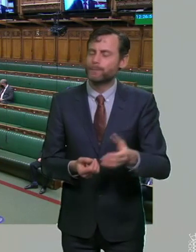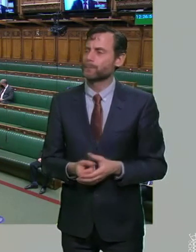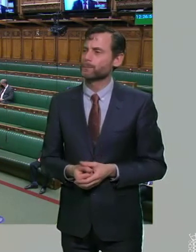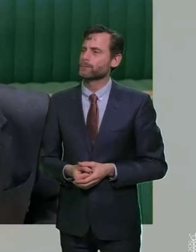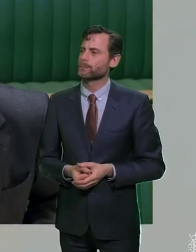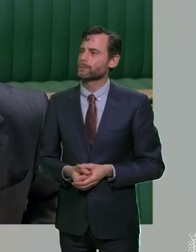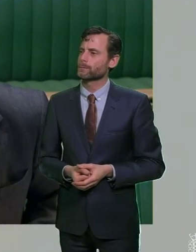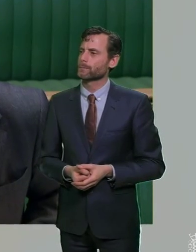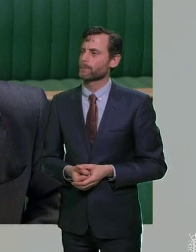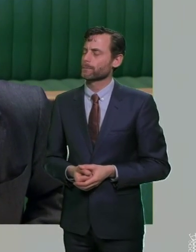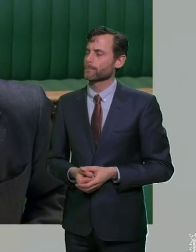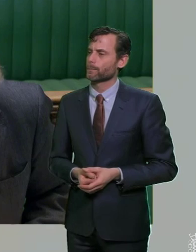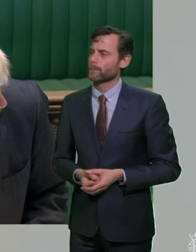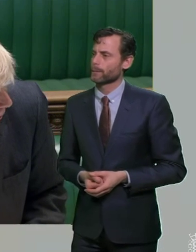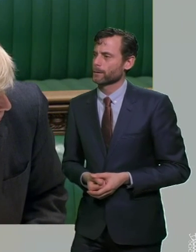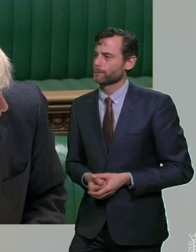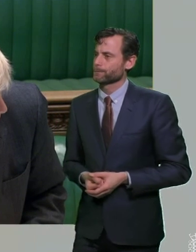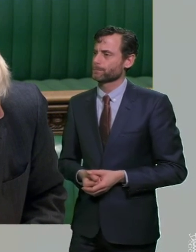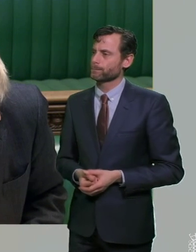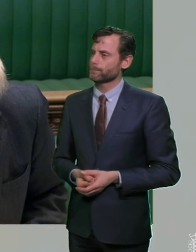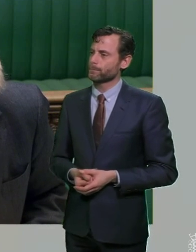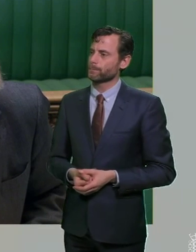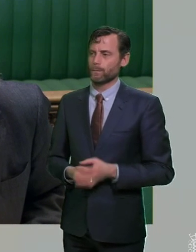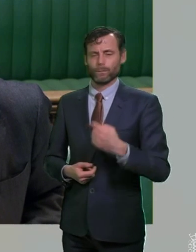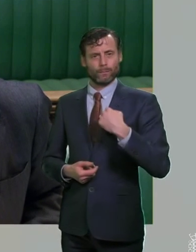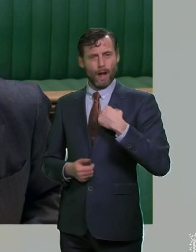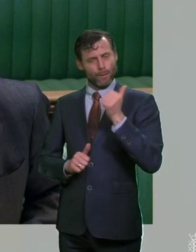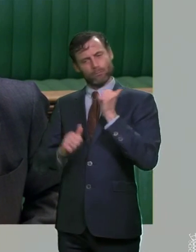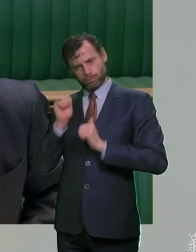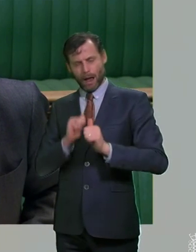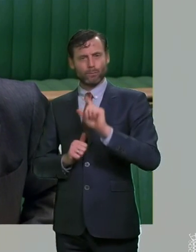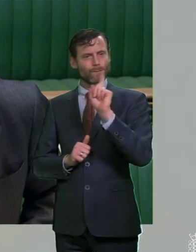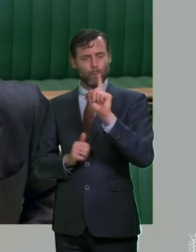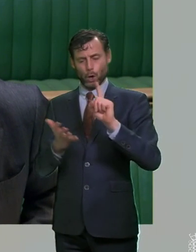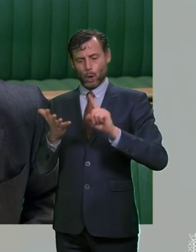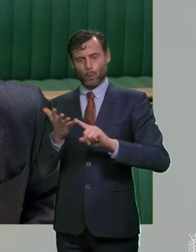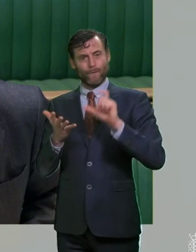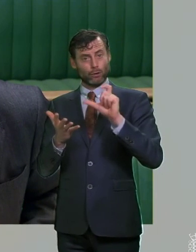I certainly am proud of what universal credit is doing.